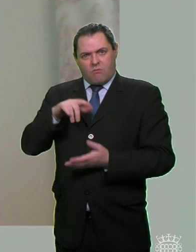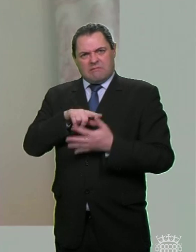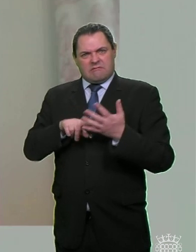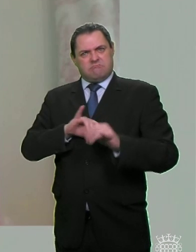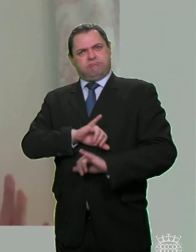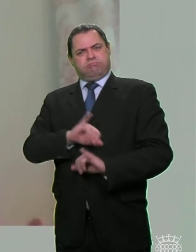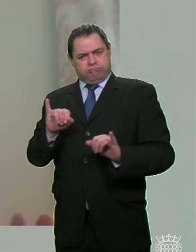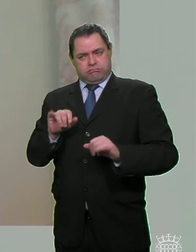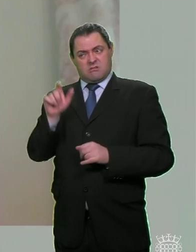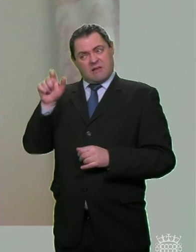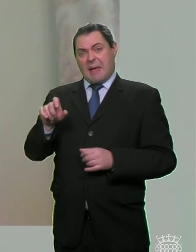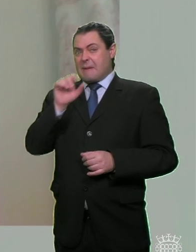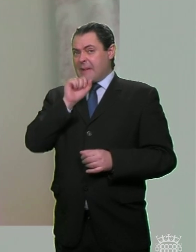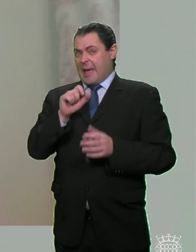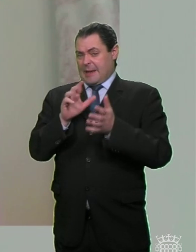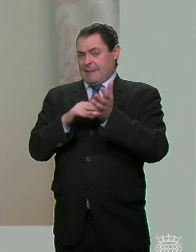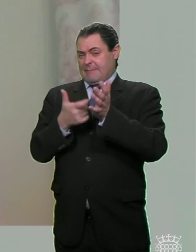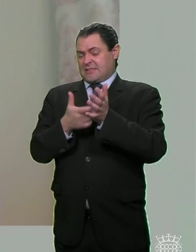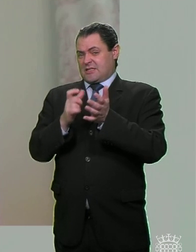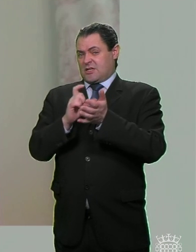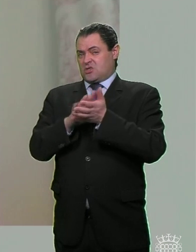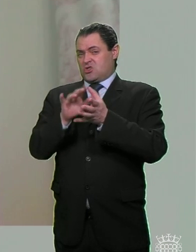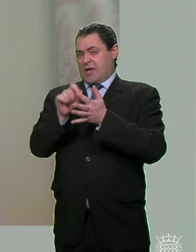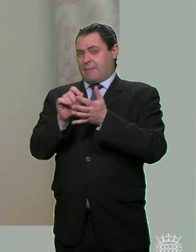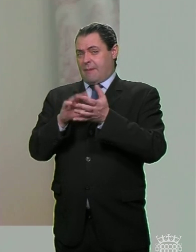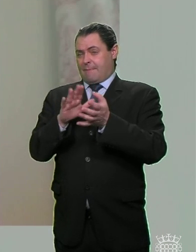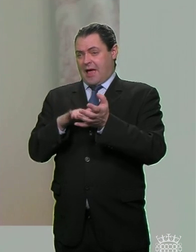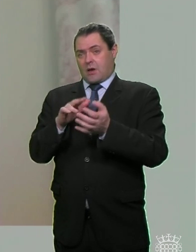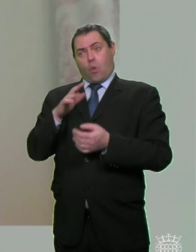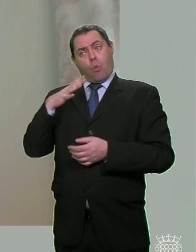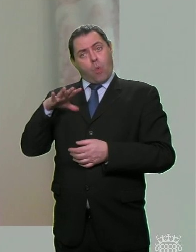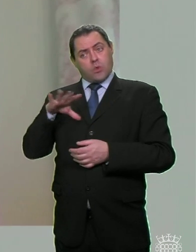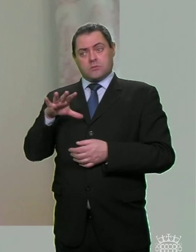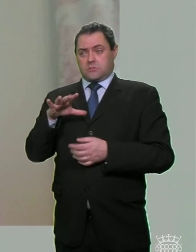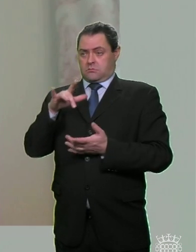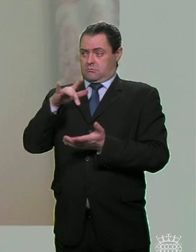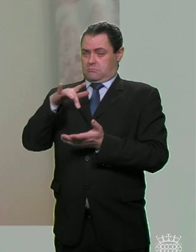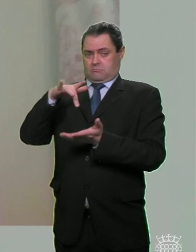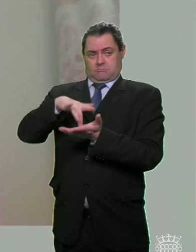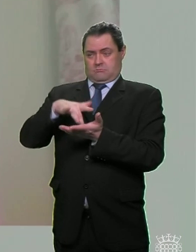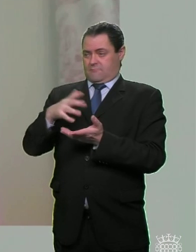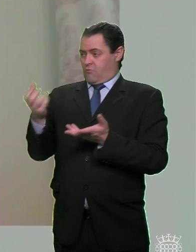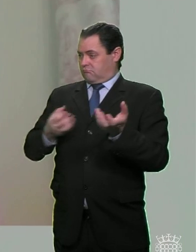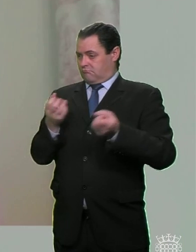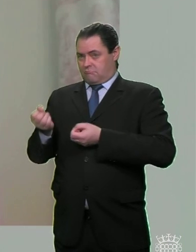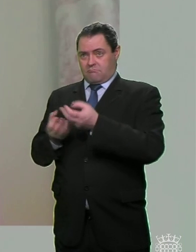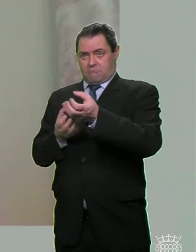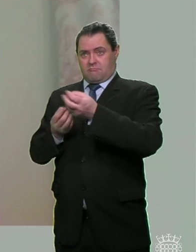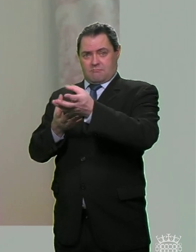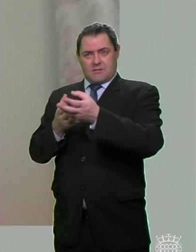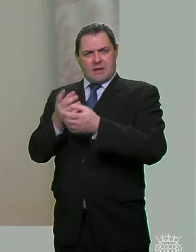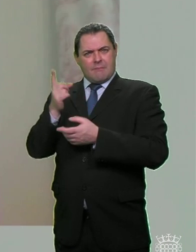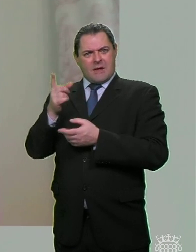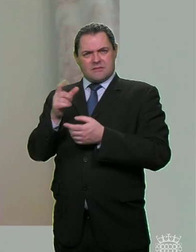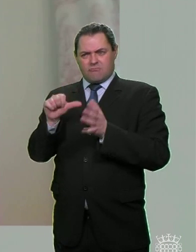Mr Chapman is creating an opportunity to develop Rye as a vital export hub for Kent and Sussex fishermen, but he is burdened with red tape.